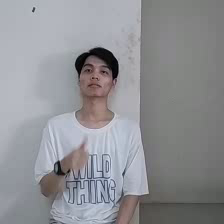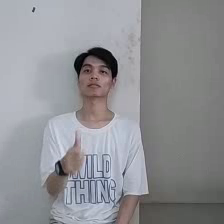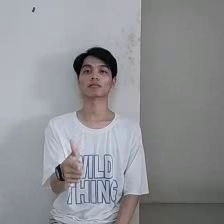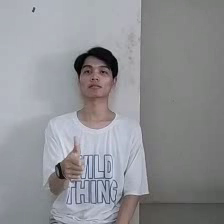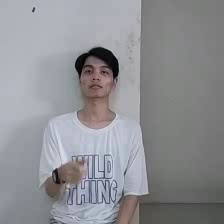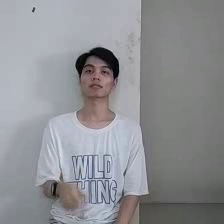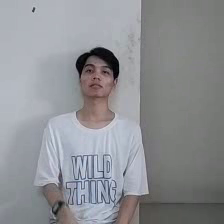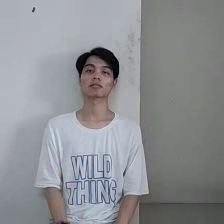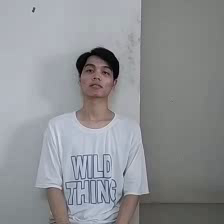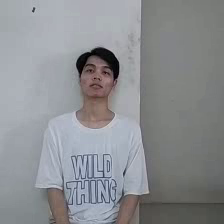Thích